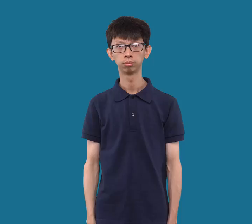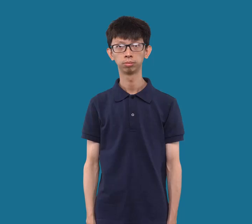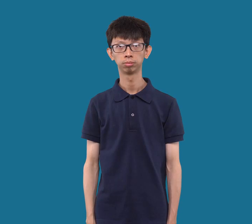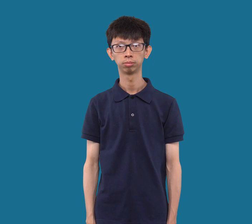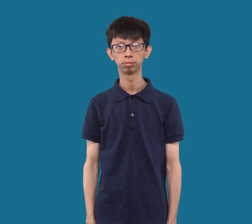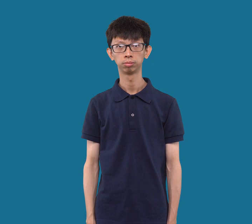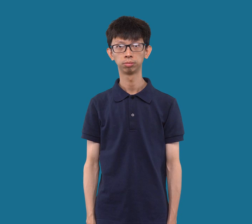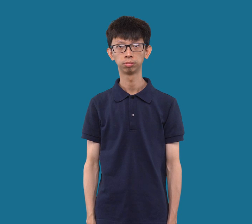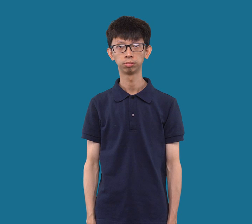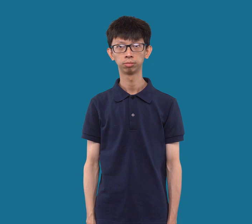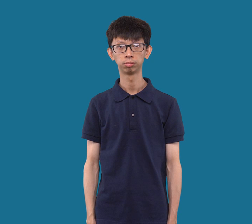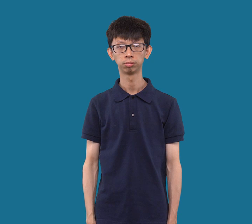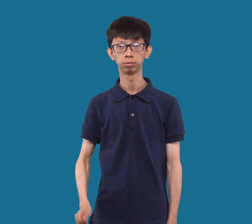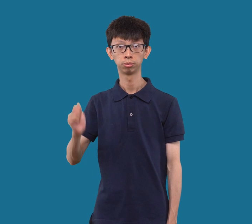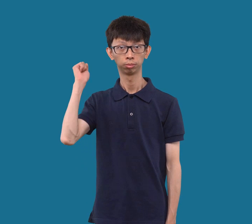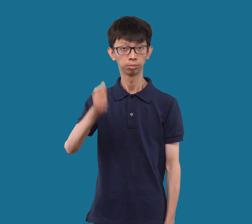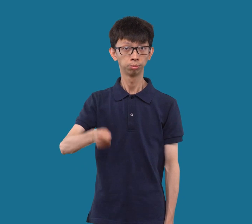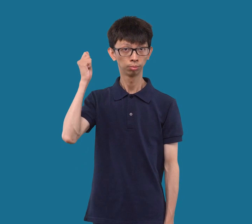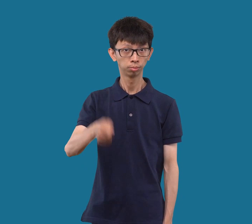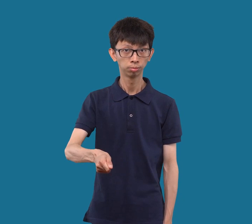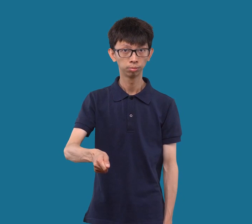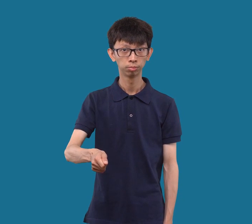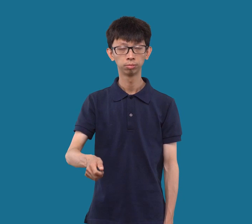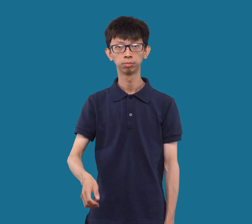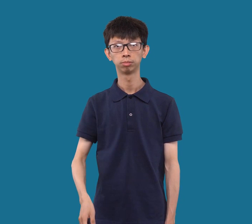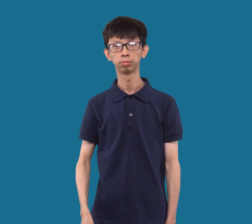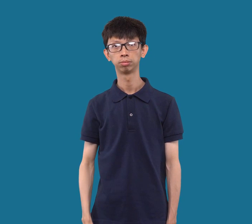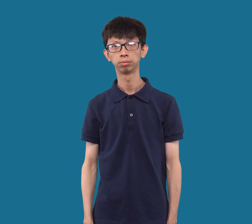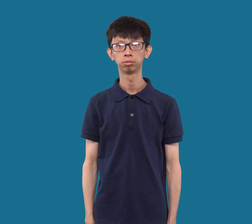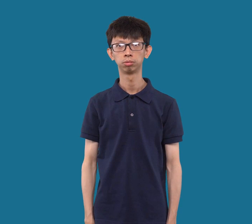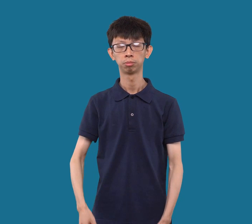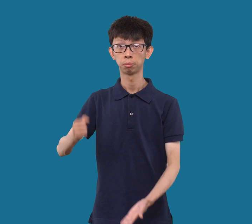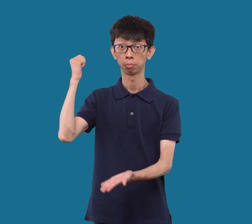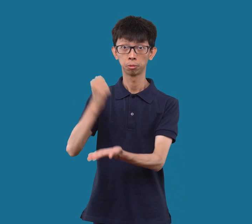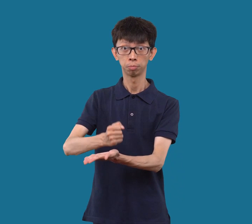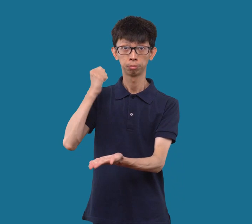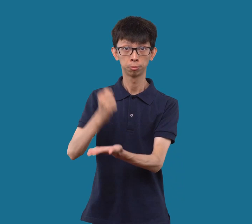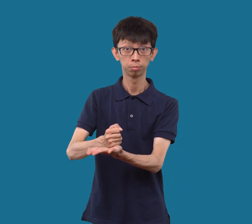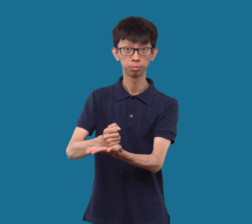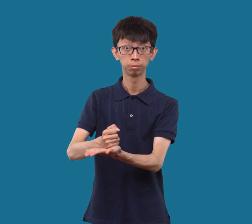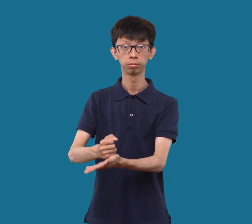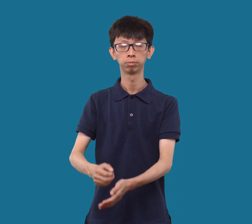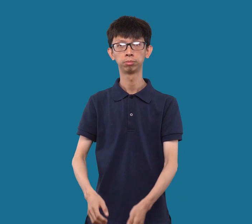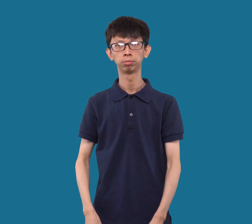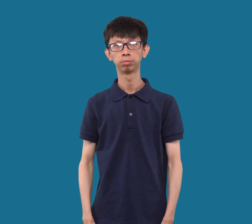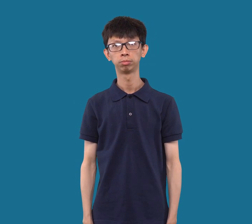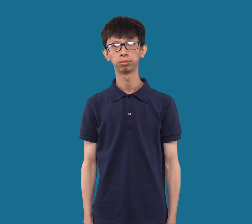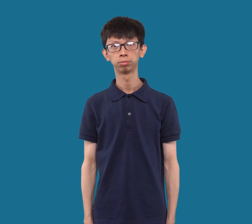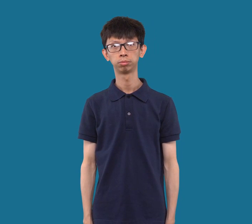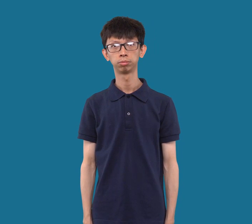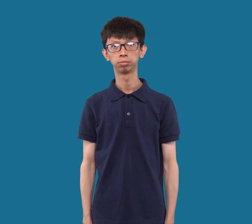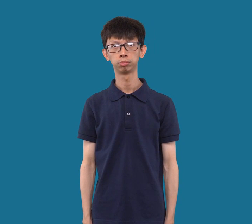đập